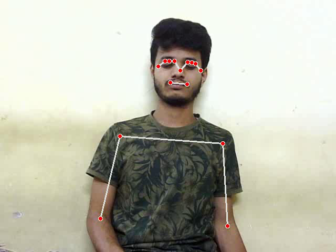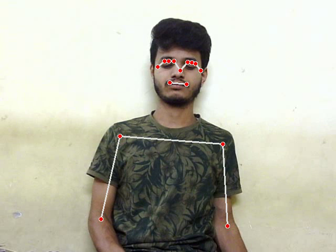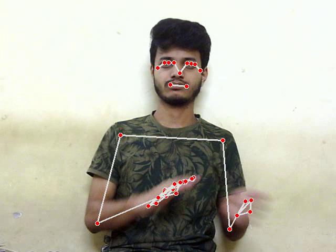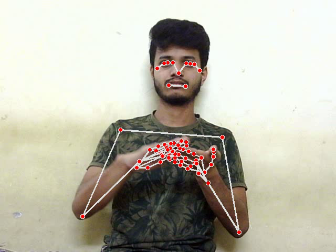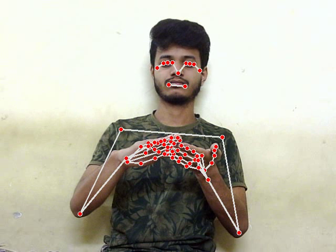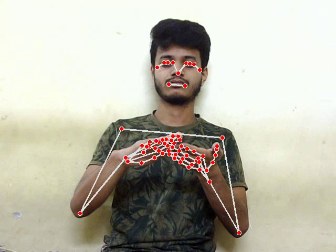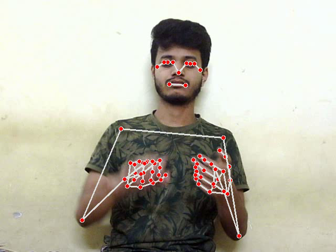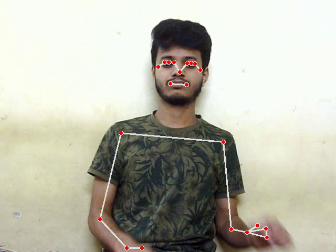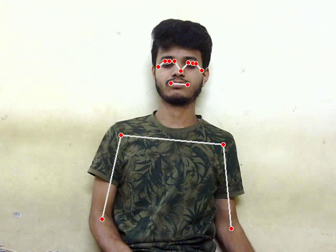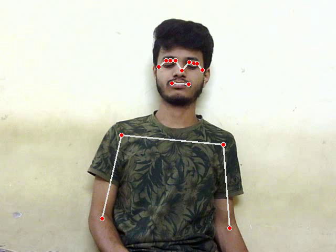nice